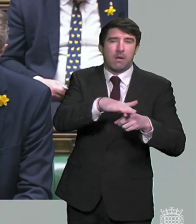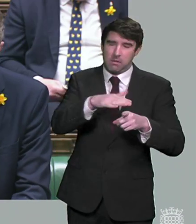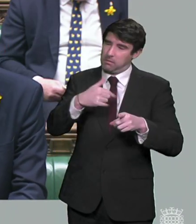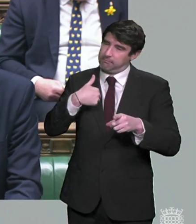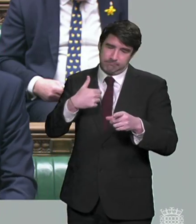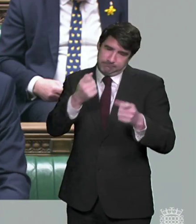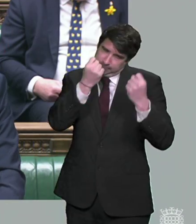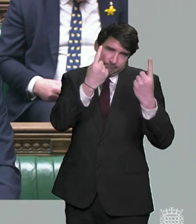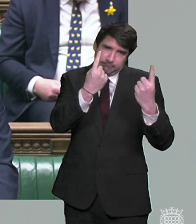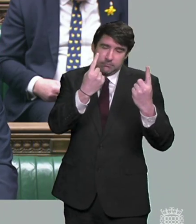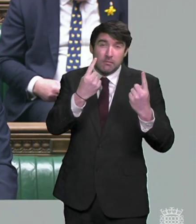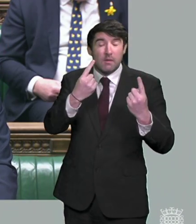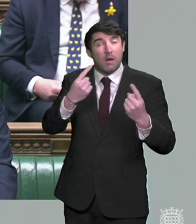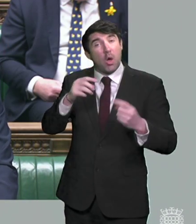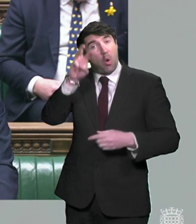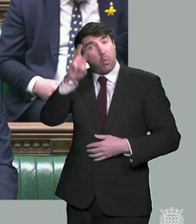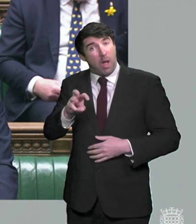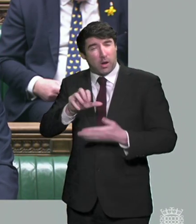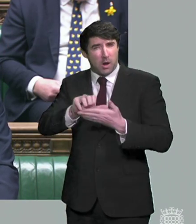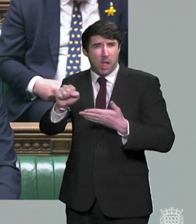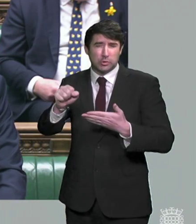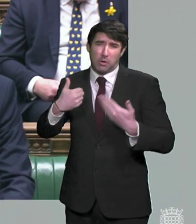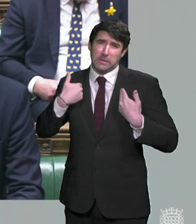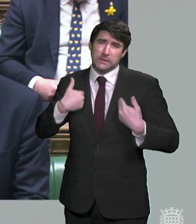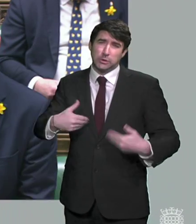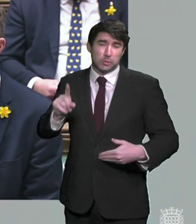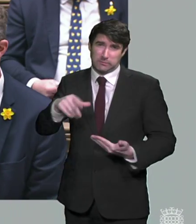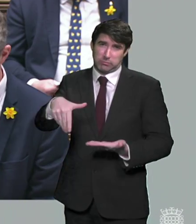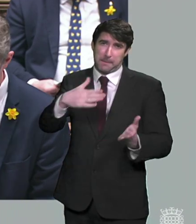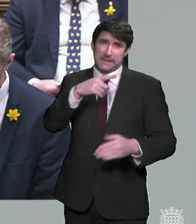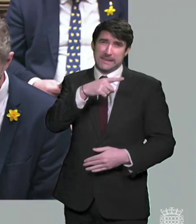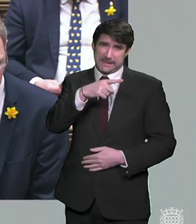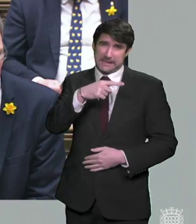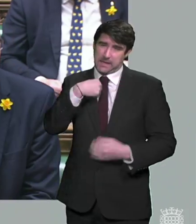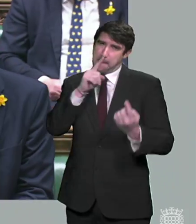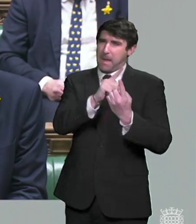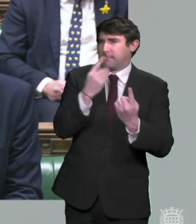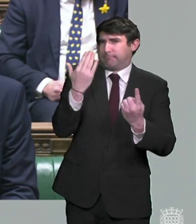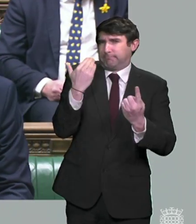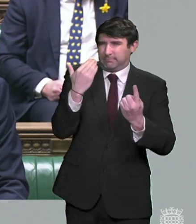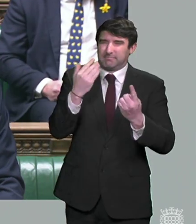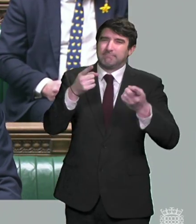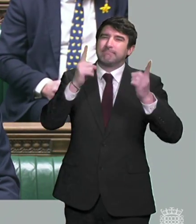Rugby has always been at the heart of Welsh culture and, as such, I was pleased to meet the acting chief executive officer Nigel Walker recently.